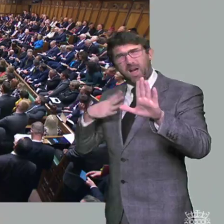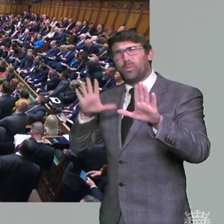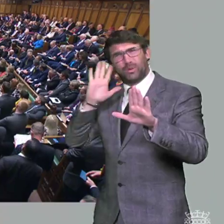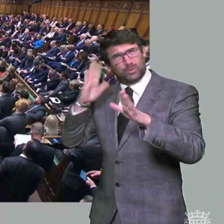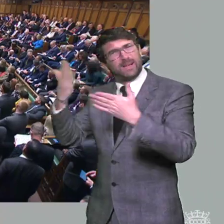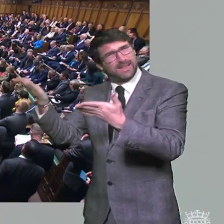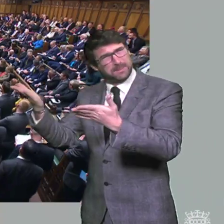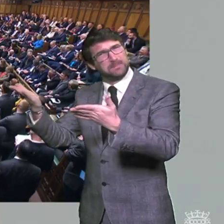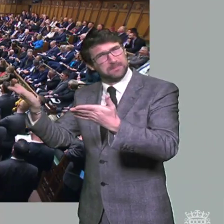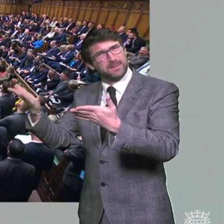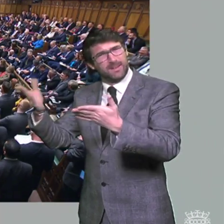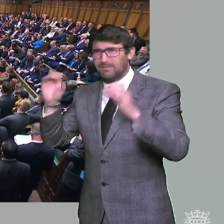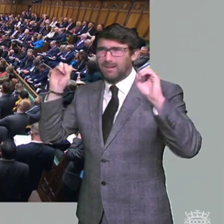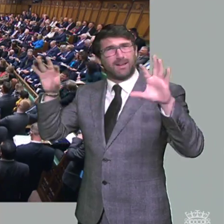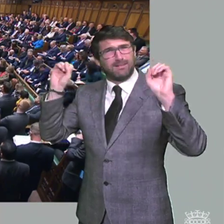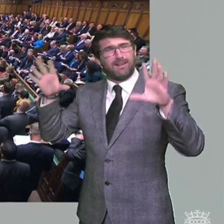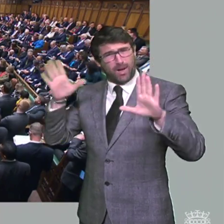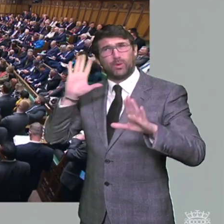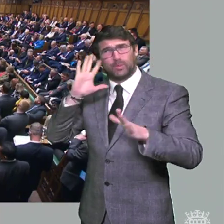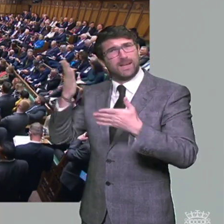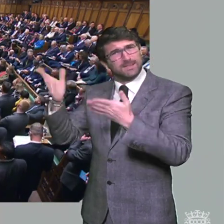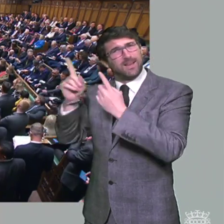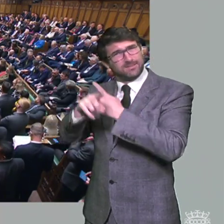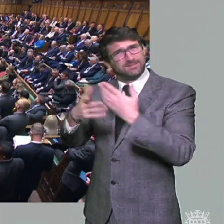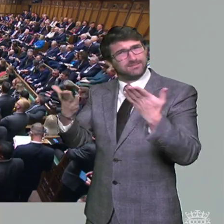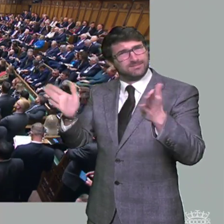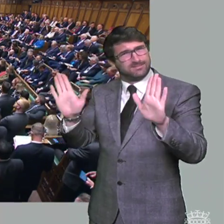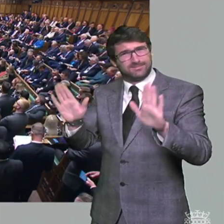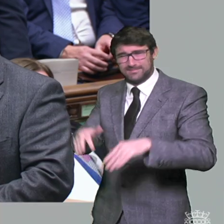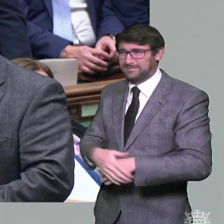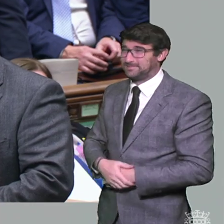Order. I also want to hear Mr Blackford.